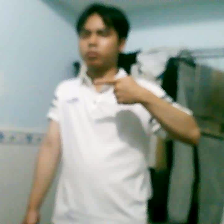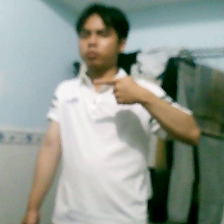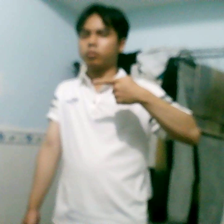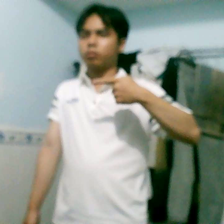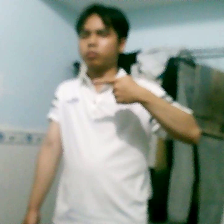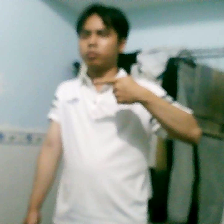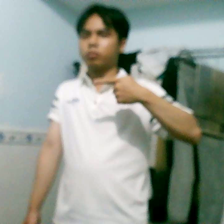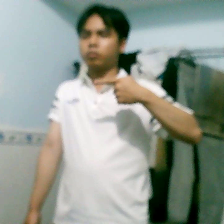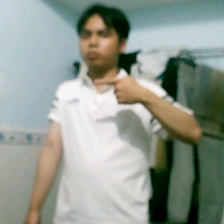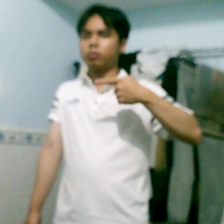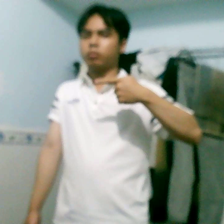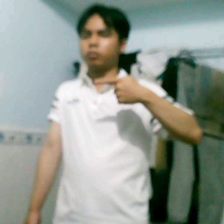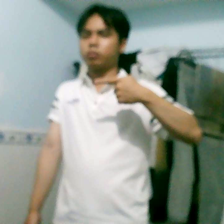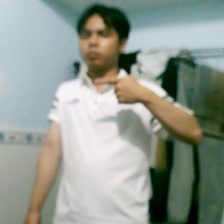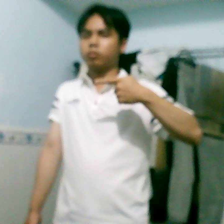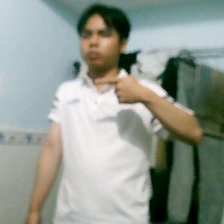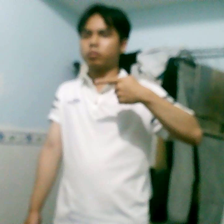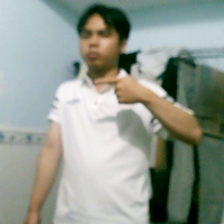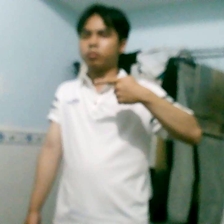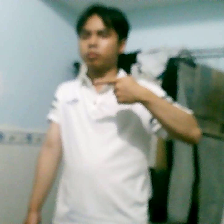g